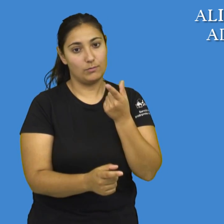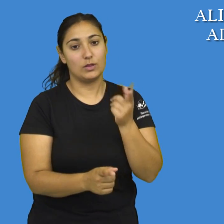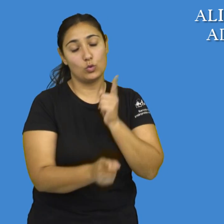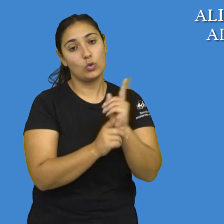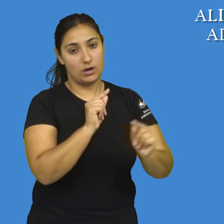contra